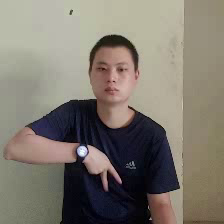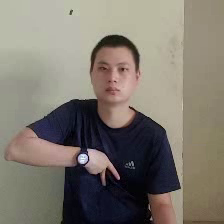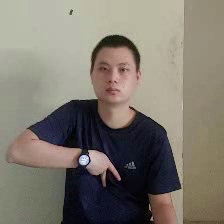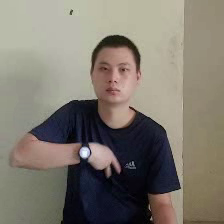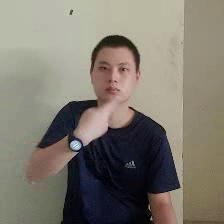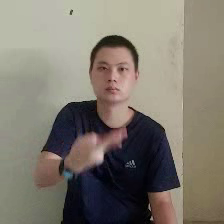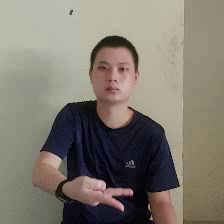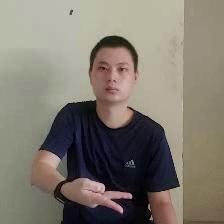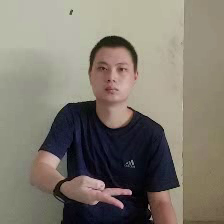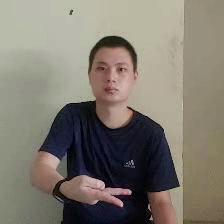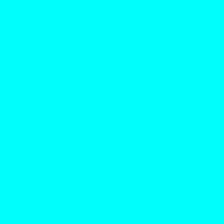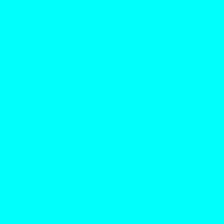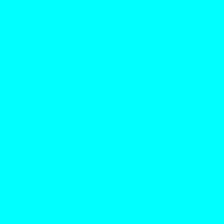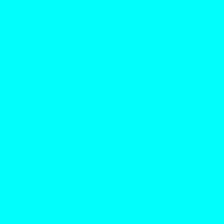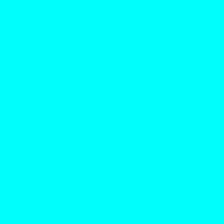Hy sinh